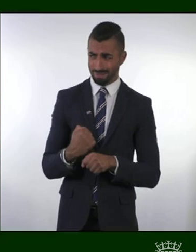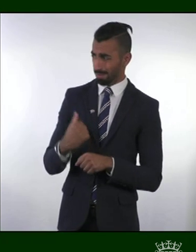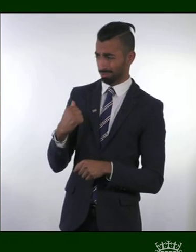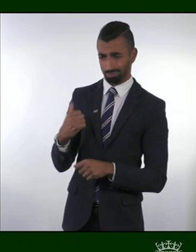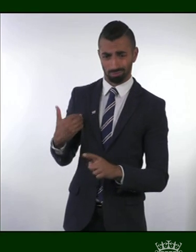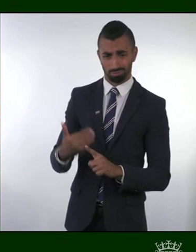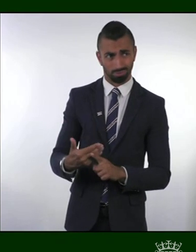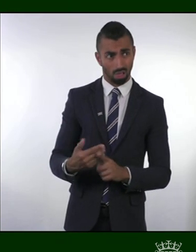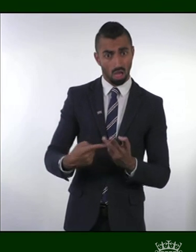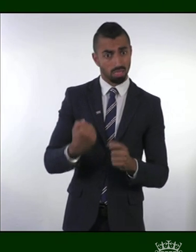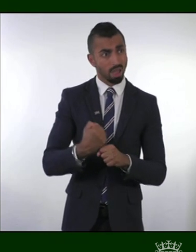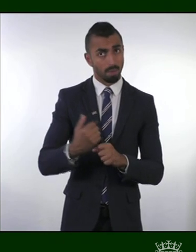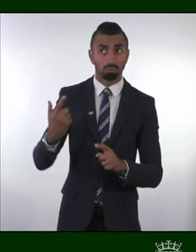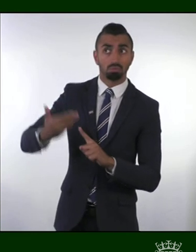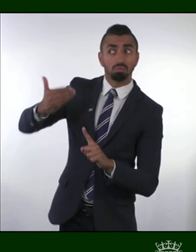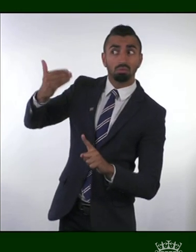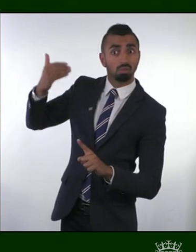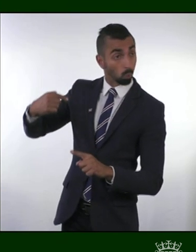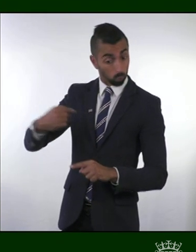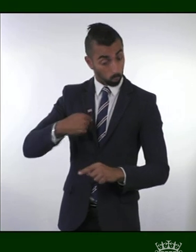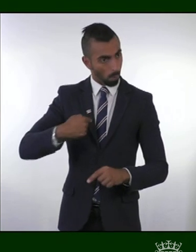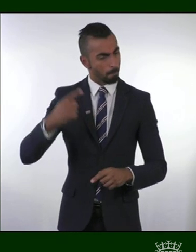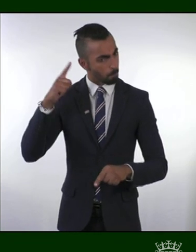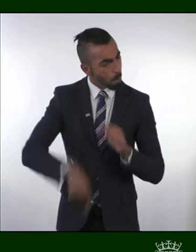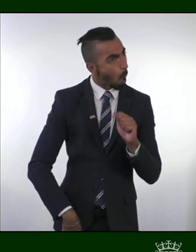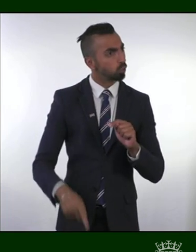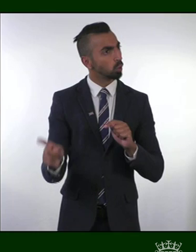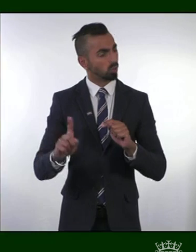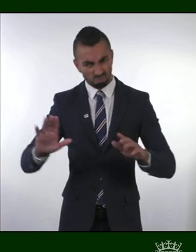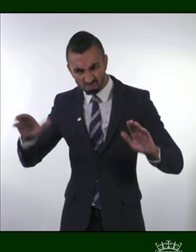We collect hundreds of billions of pounds more than has ever been collected.